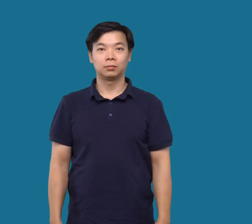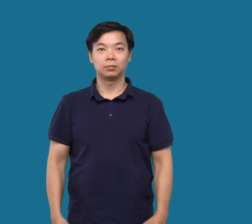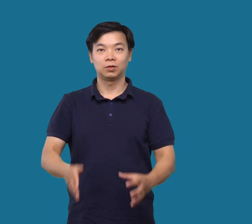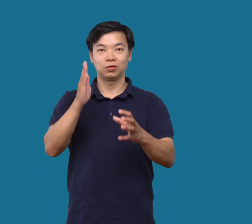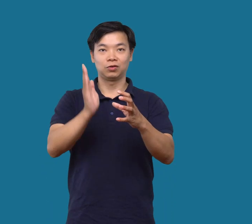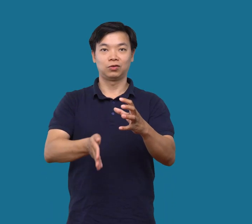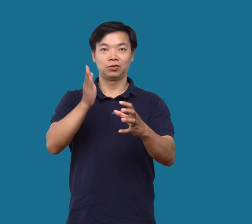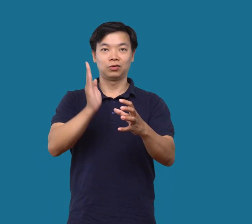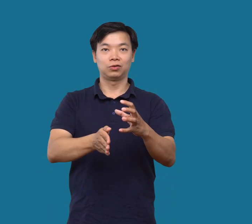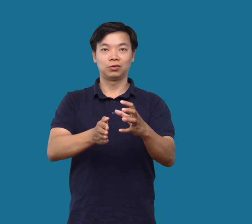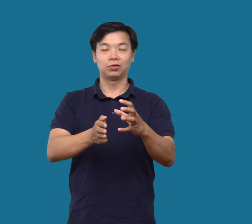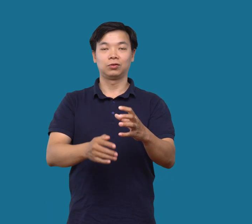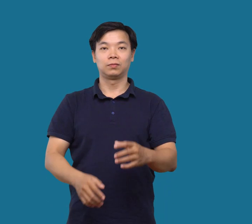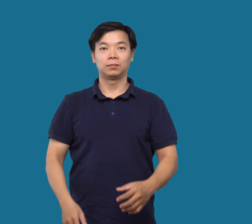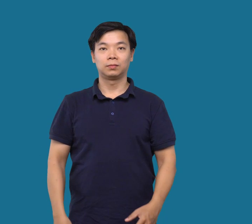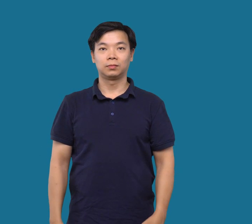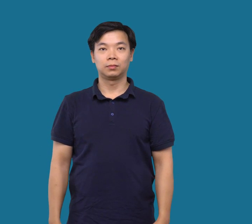quả dừa